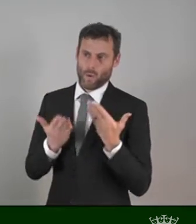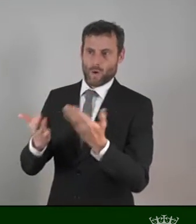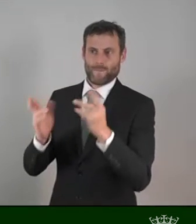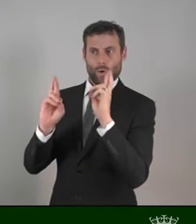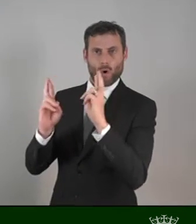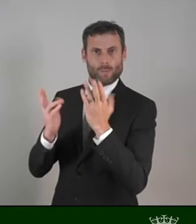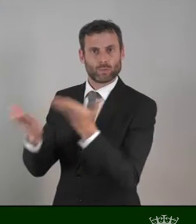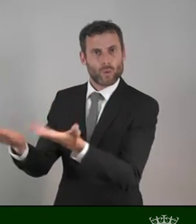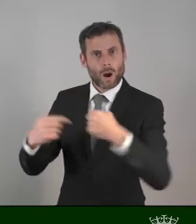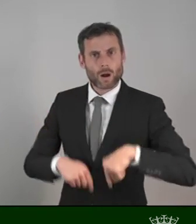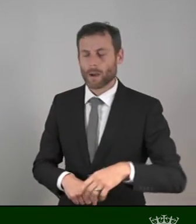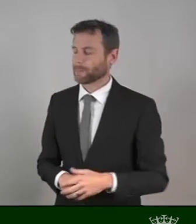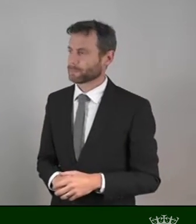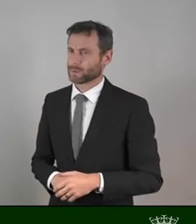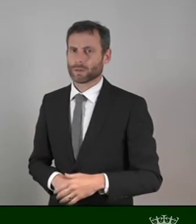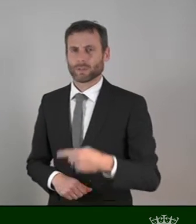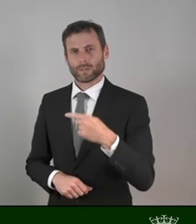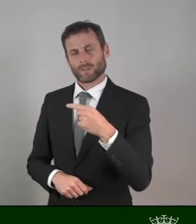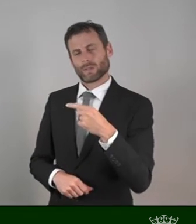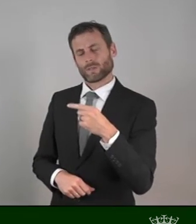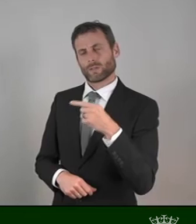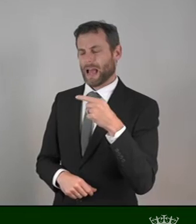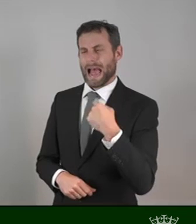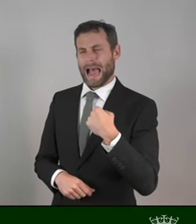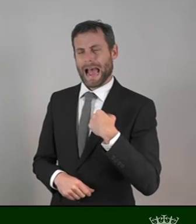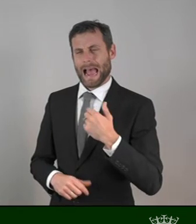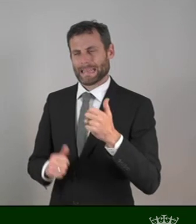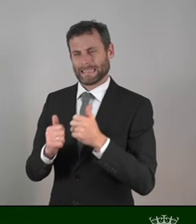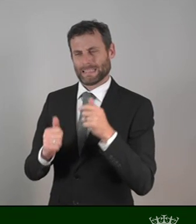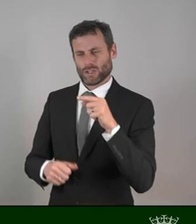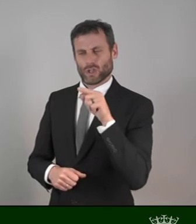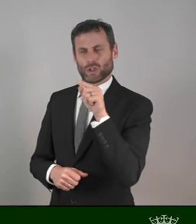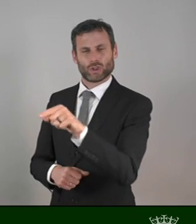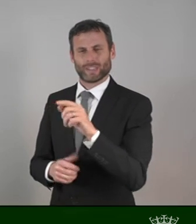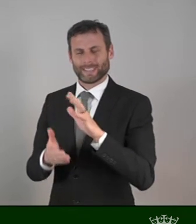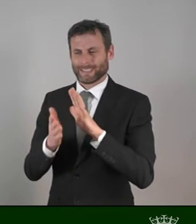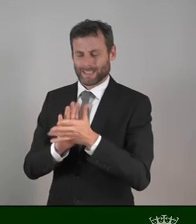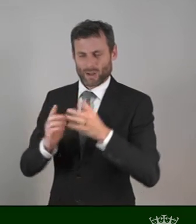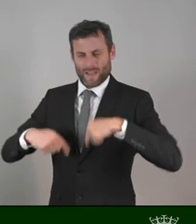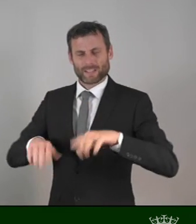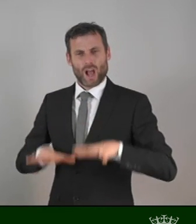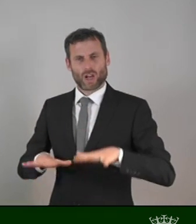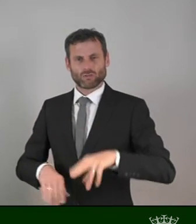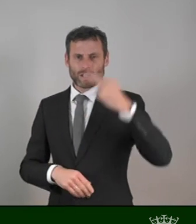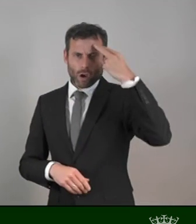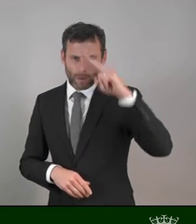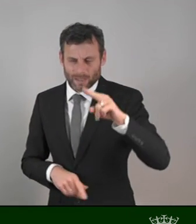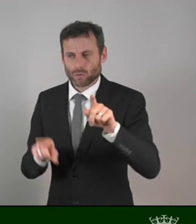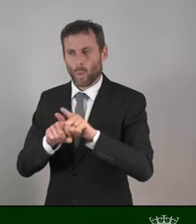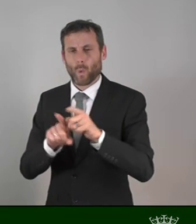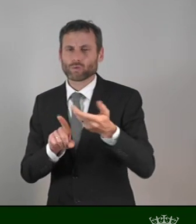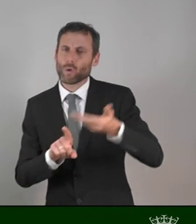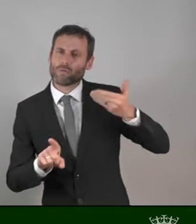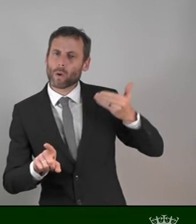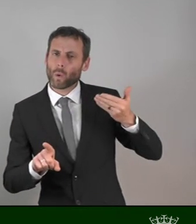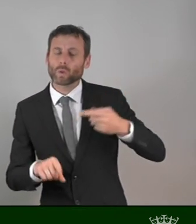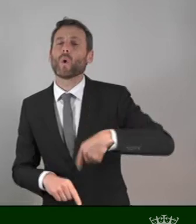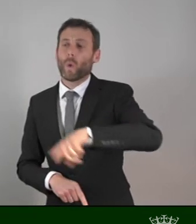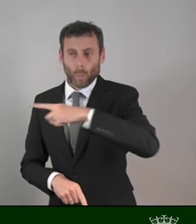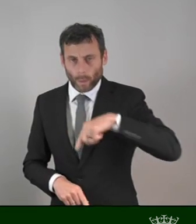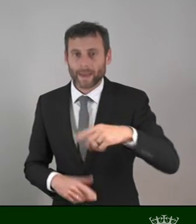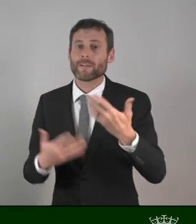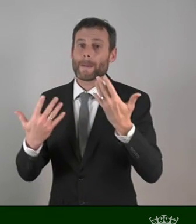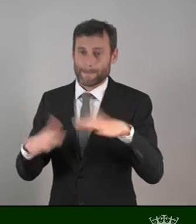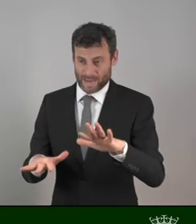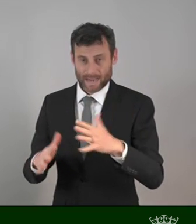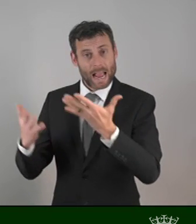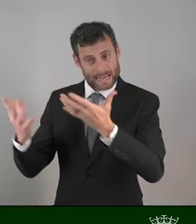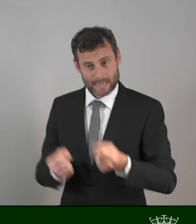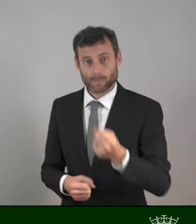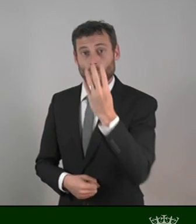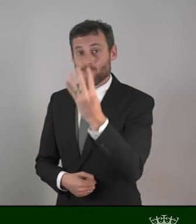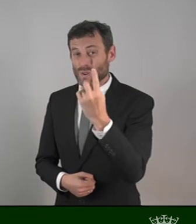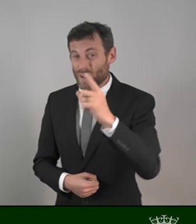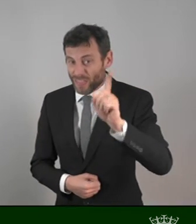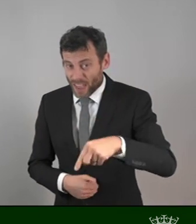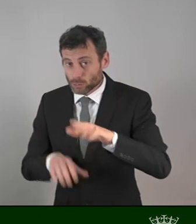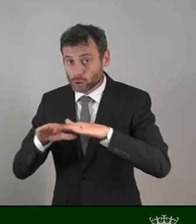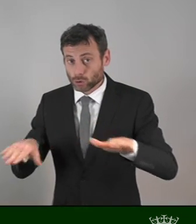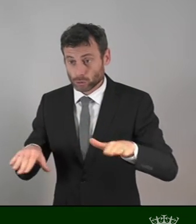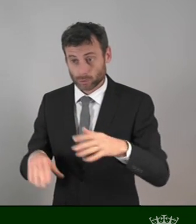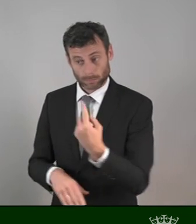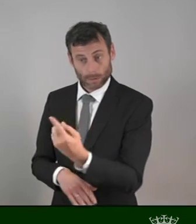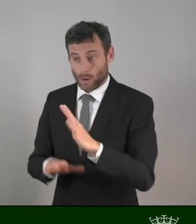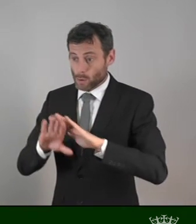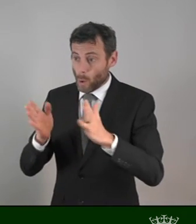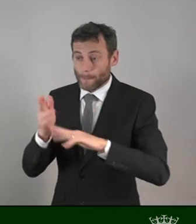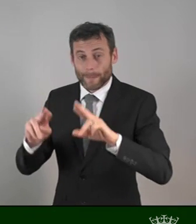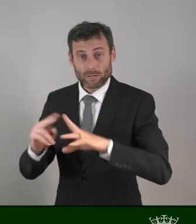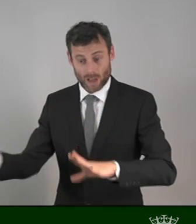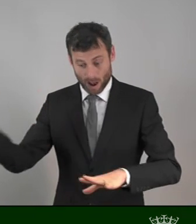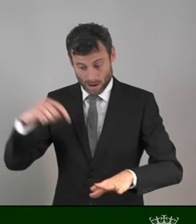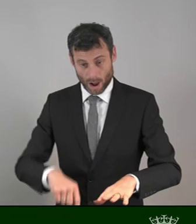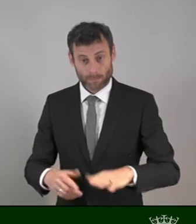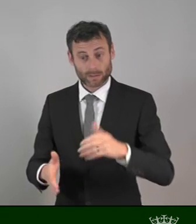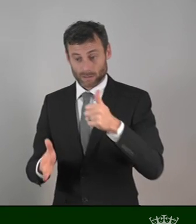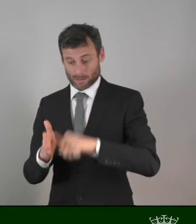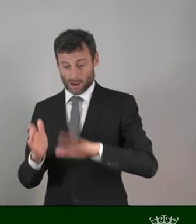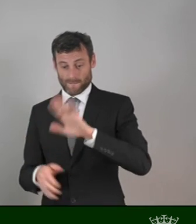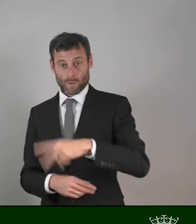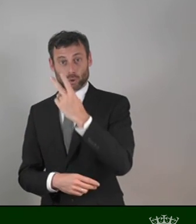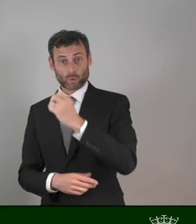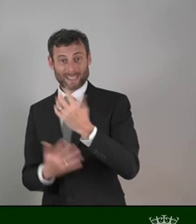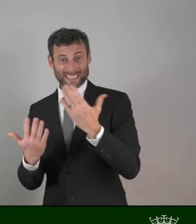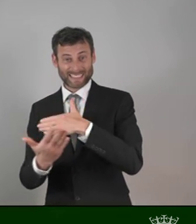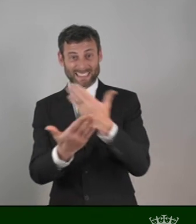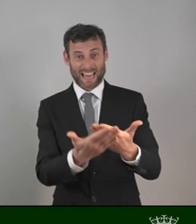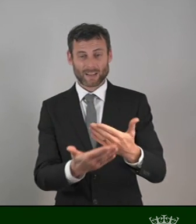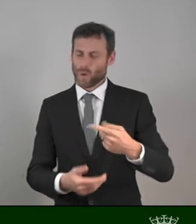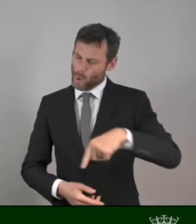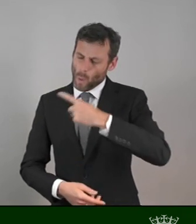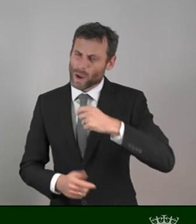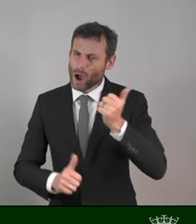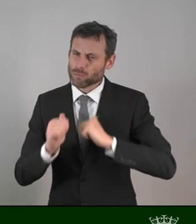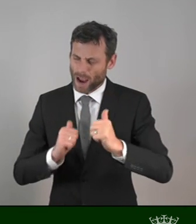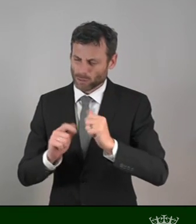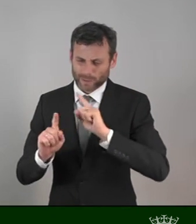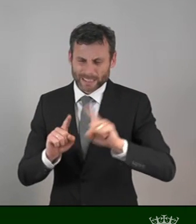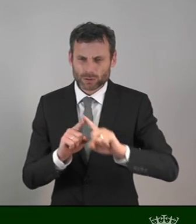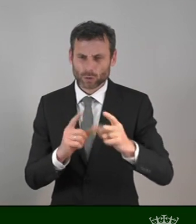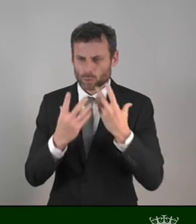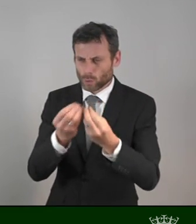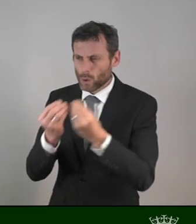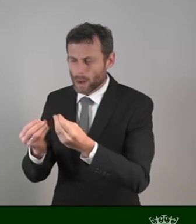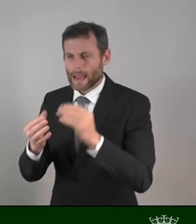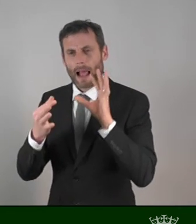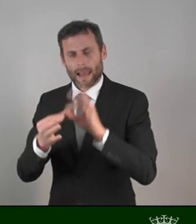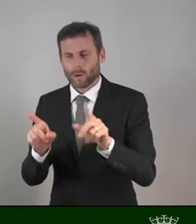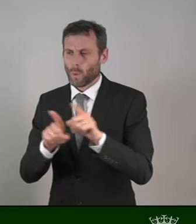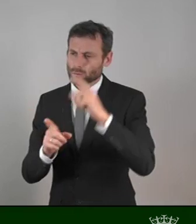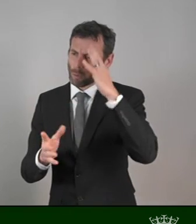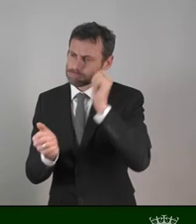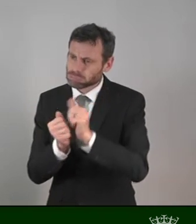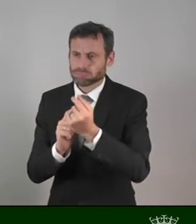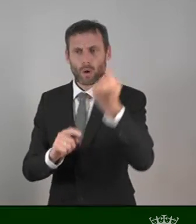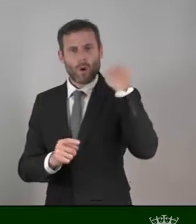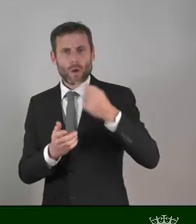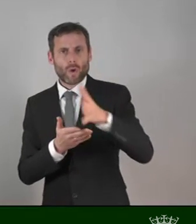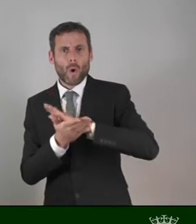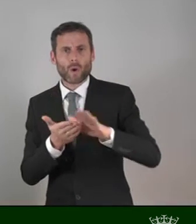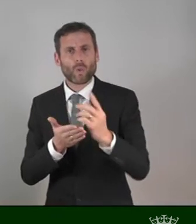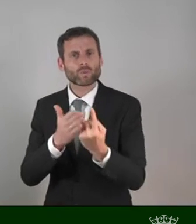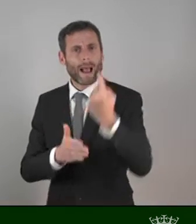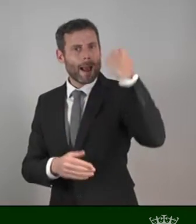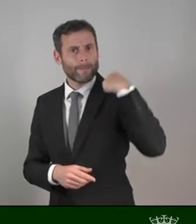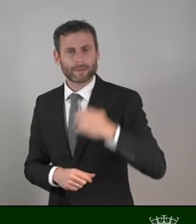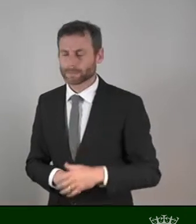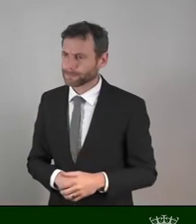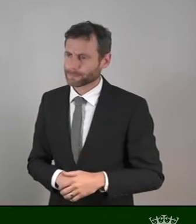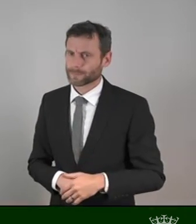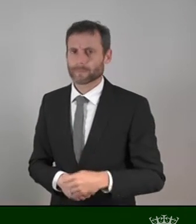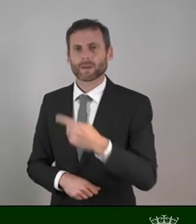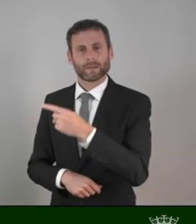The honourable Lady does a disservice to this country’s reputation and record, because not only have we taken 41,000 unaccompanied children since 2010, but the whole country can be very proud of everything that we continue to do to commemorate the holocaust and what took place then.